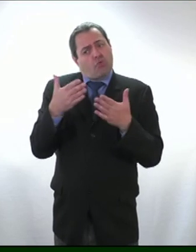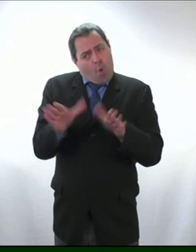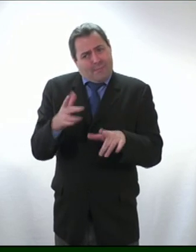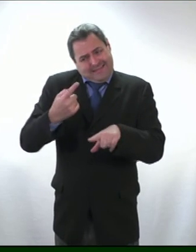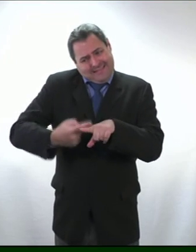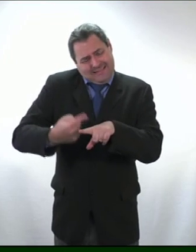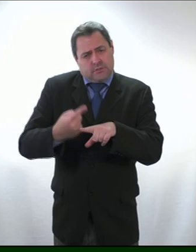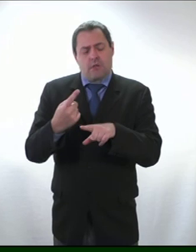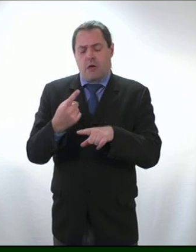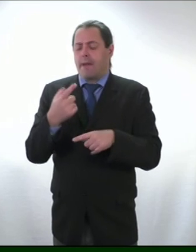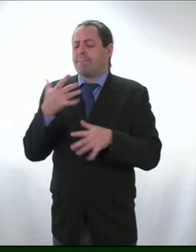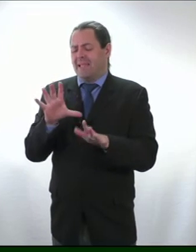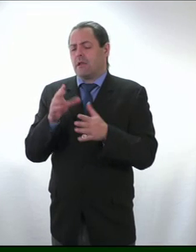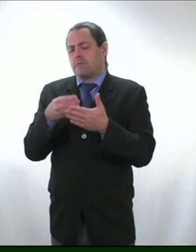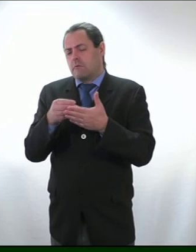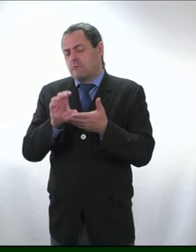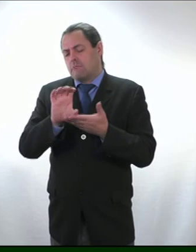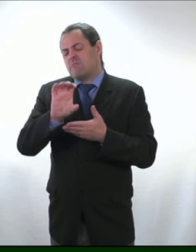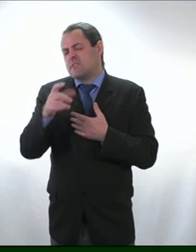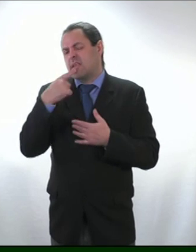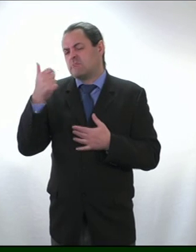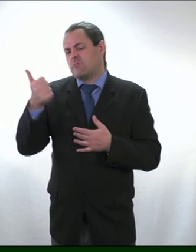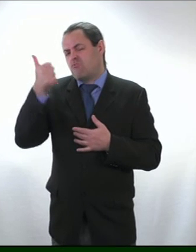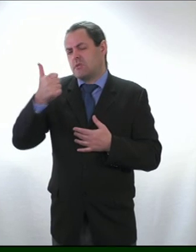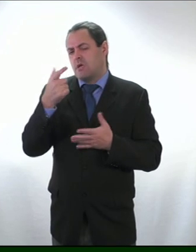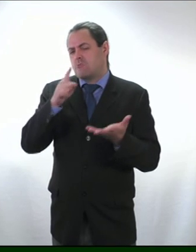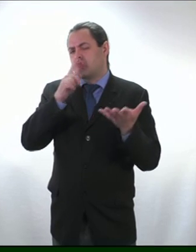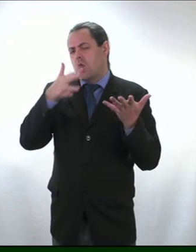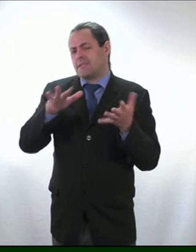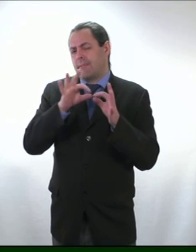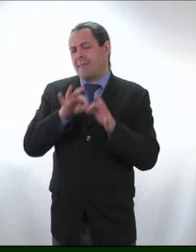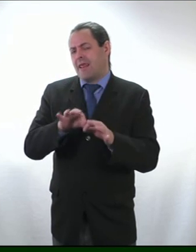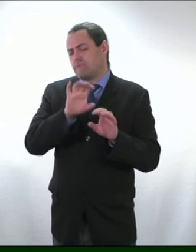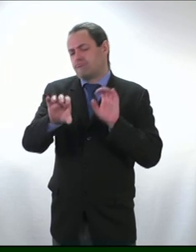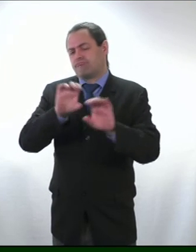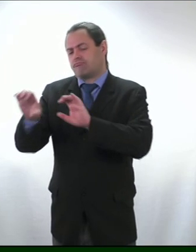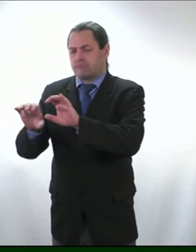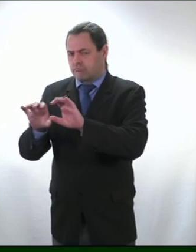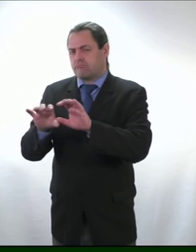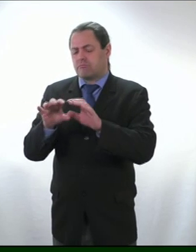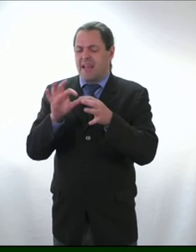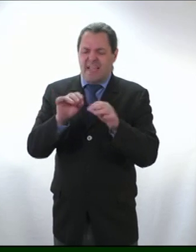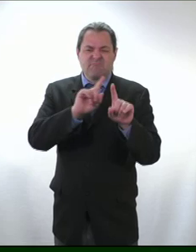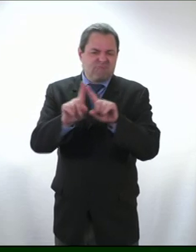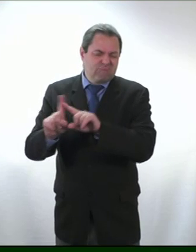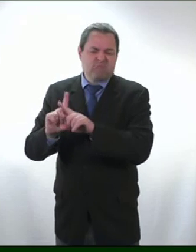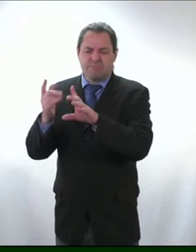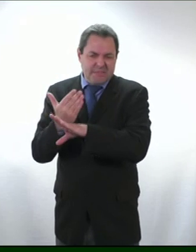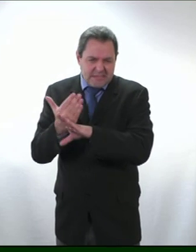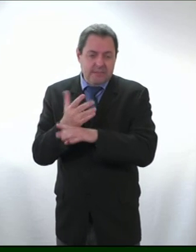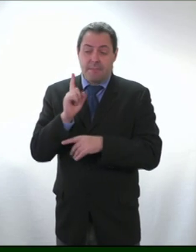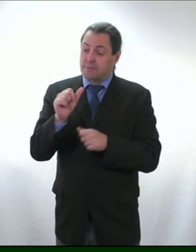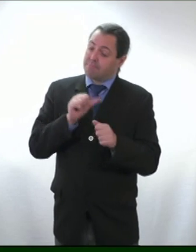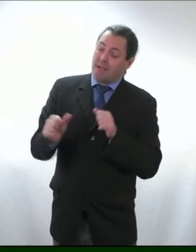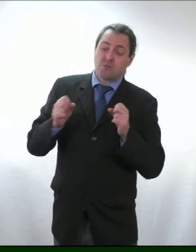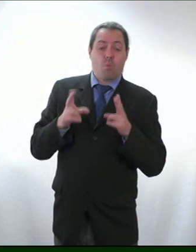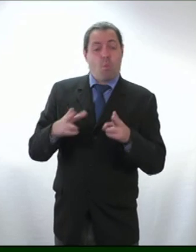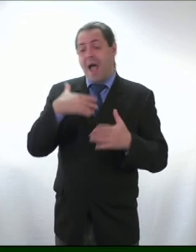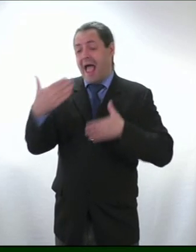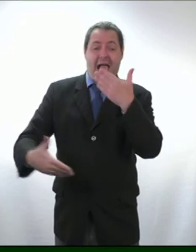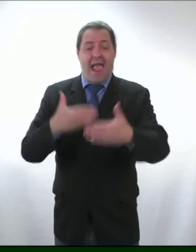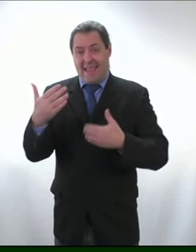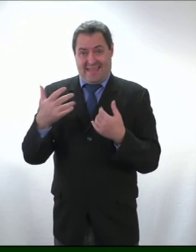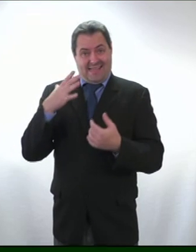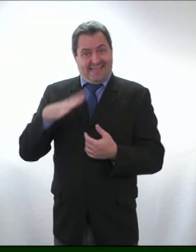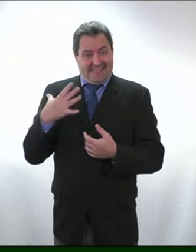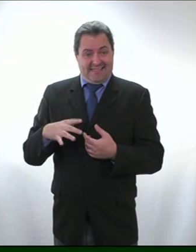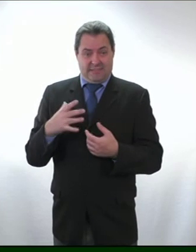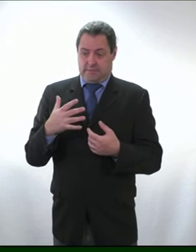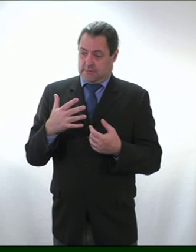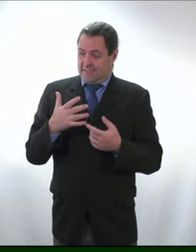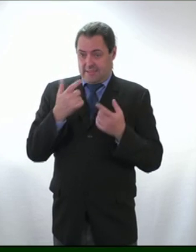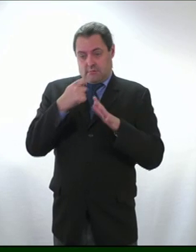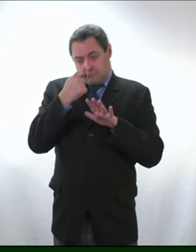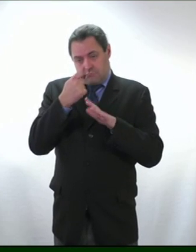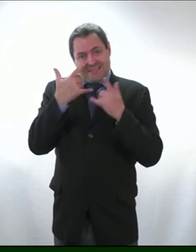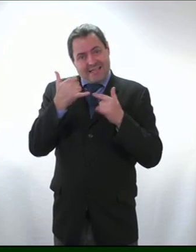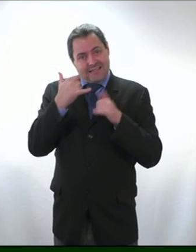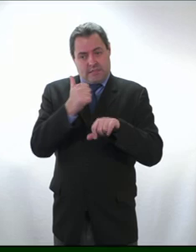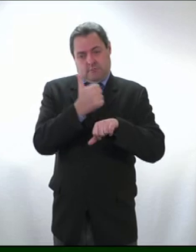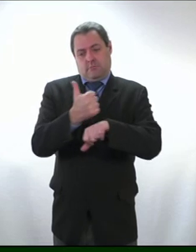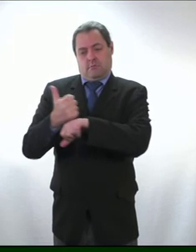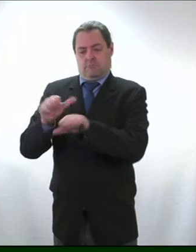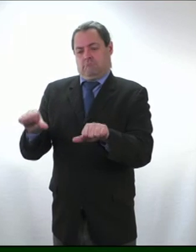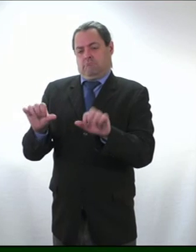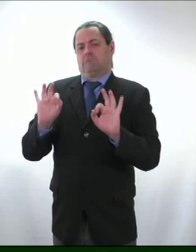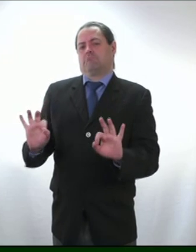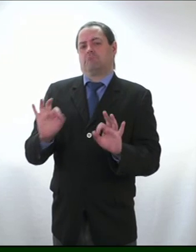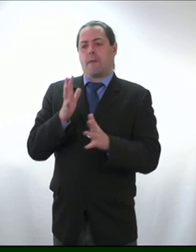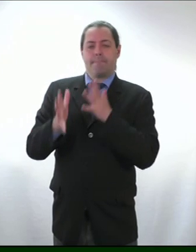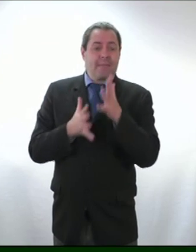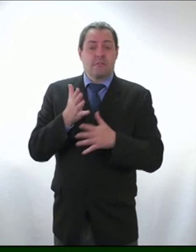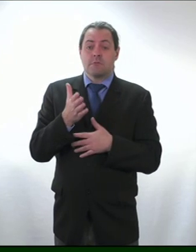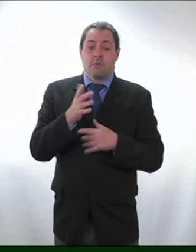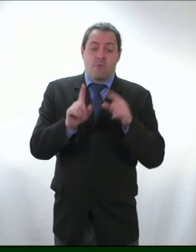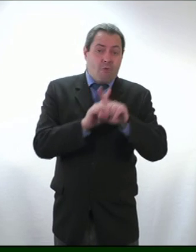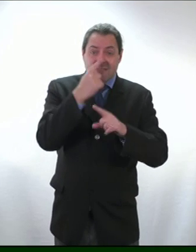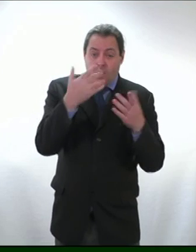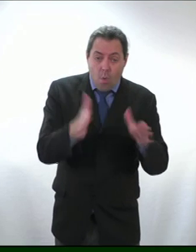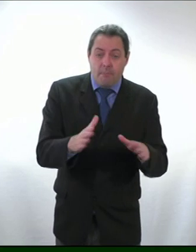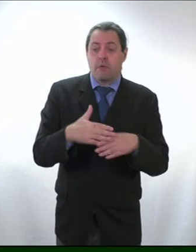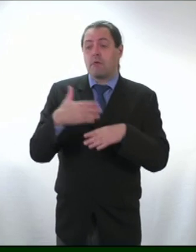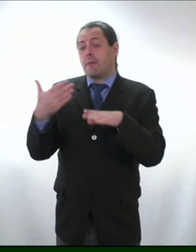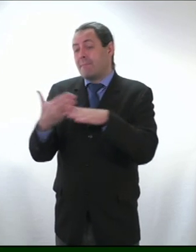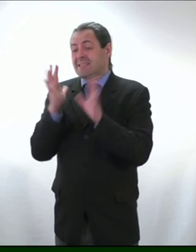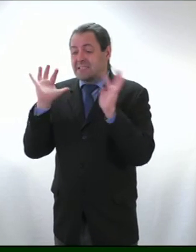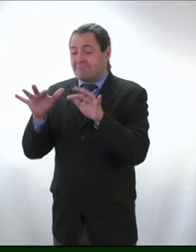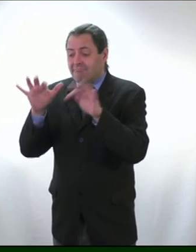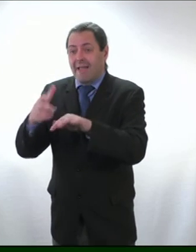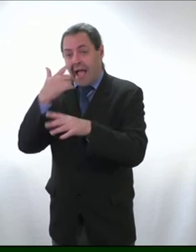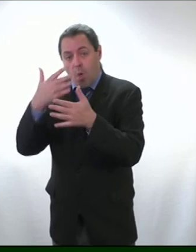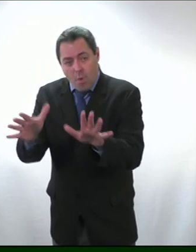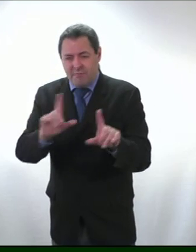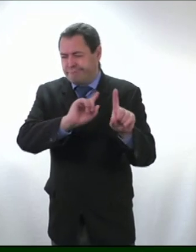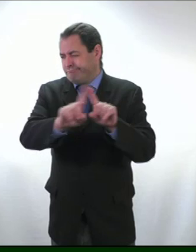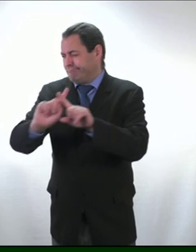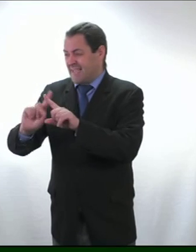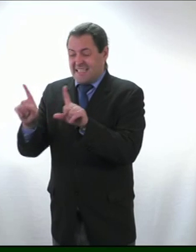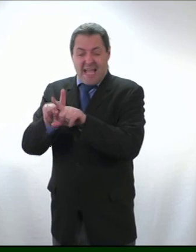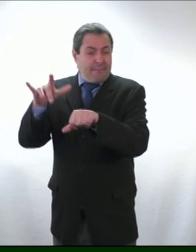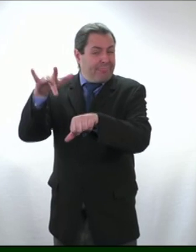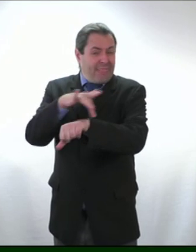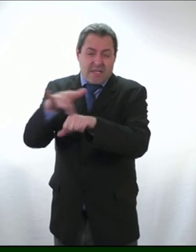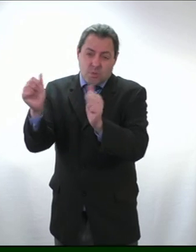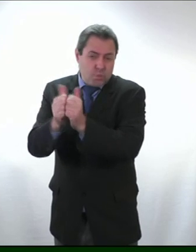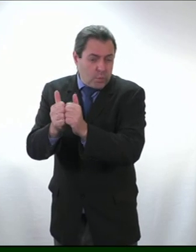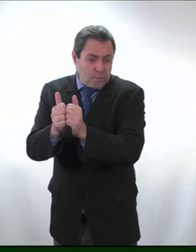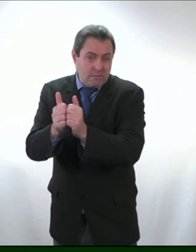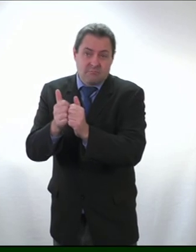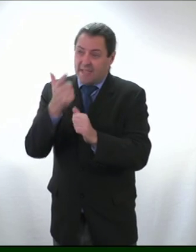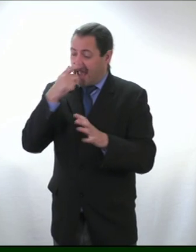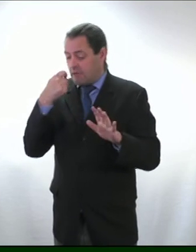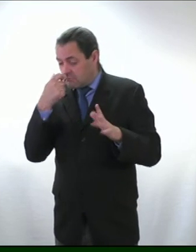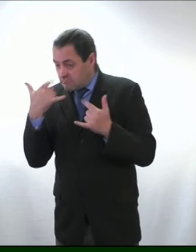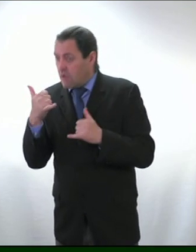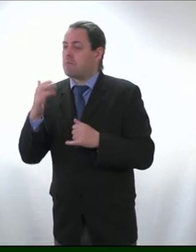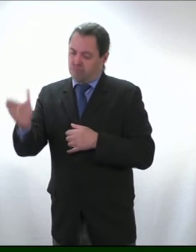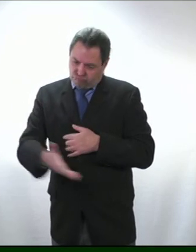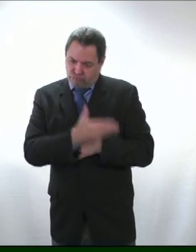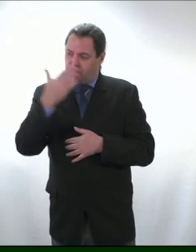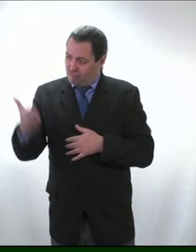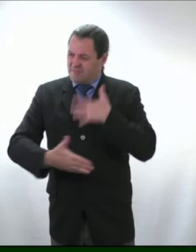Of course, they have had a lot of support, as I indicated earlier—the £190 billion package is there to help businesses of all kinds—but the best way forward is to get the kind of testing systems that will enable not just conferences and businesses of that kind but all types, and even theatres, to reopen and get back to normality.